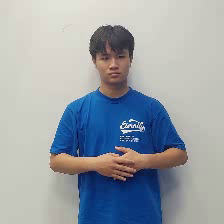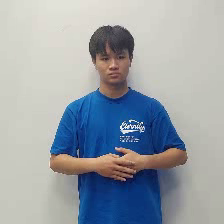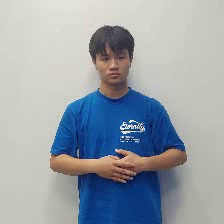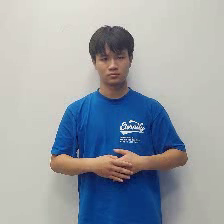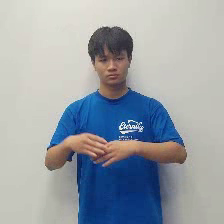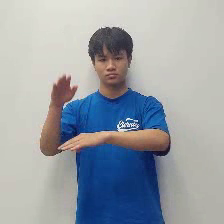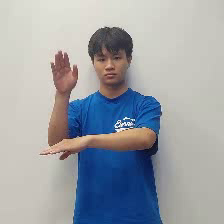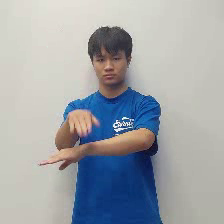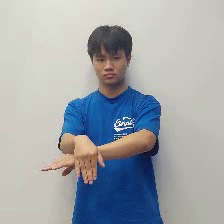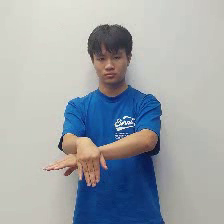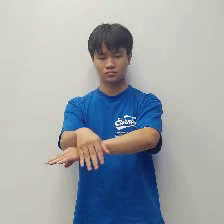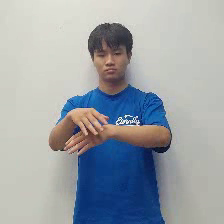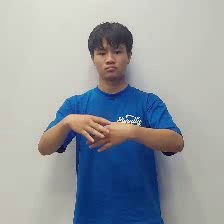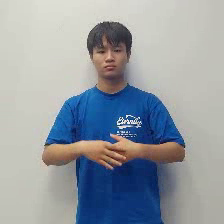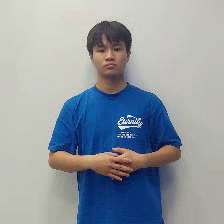Chiều